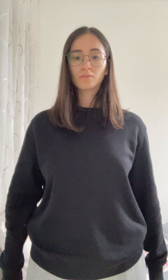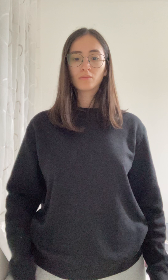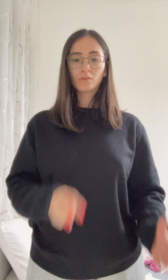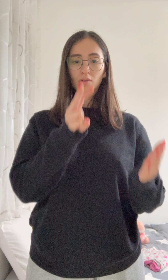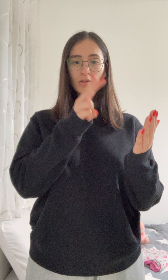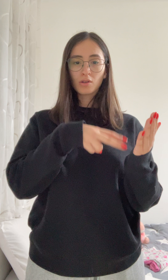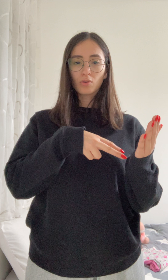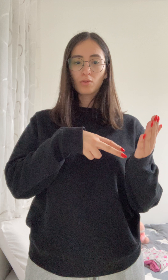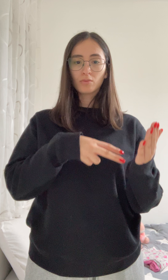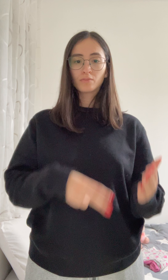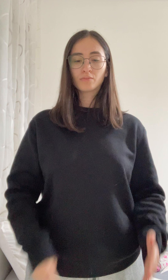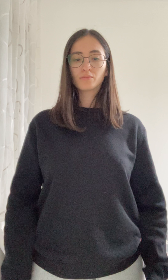לקרוא